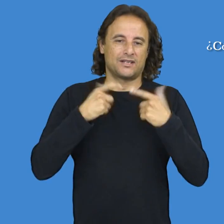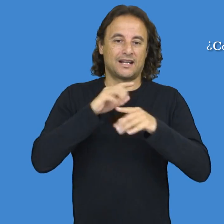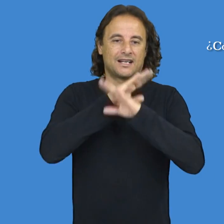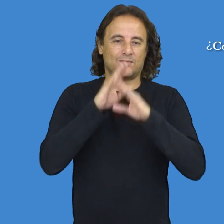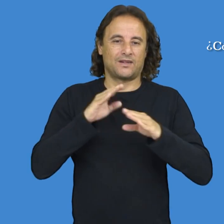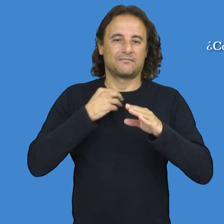resultado